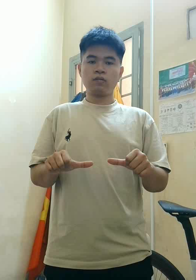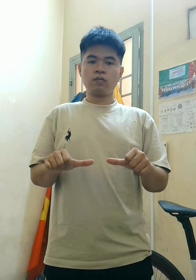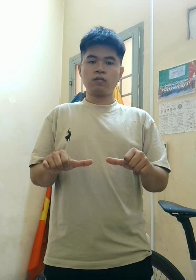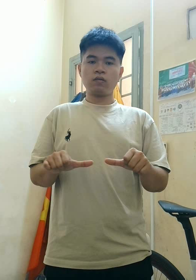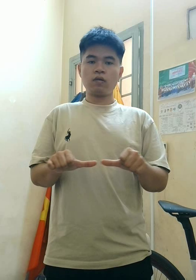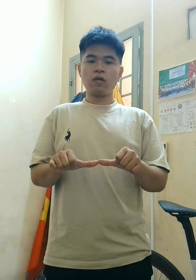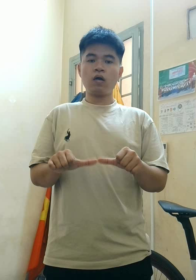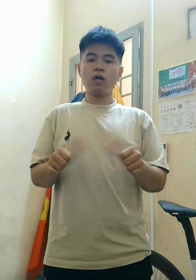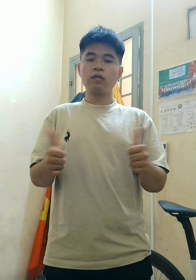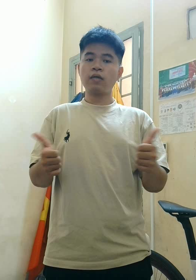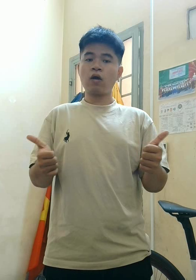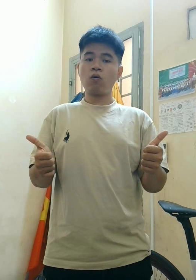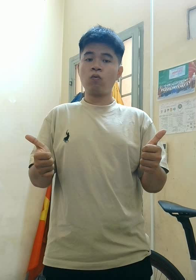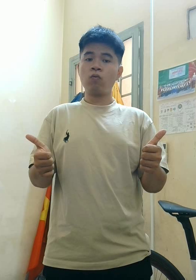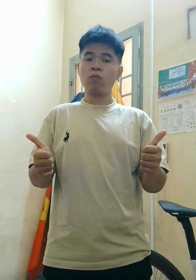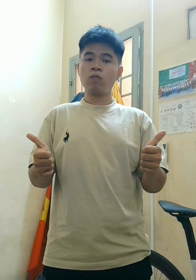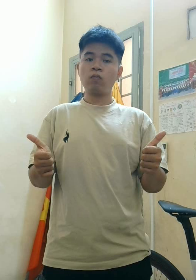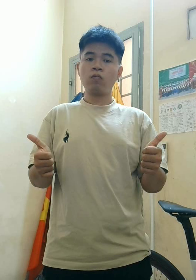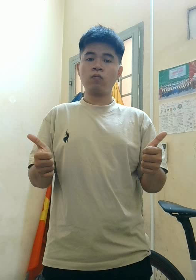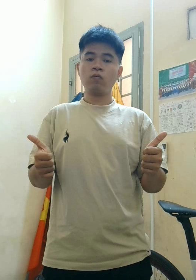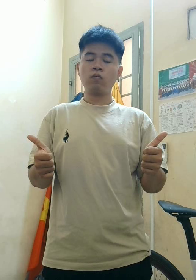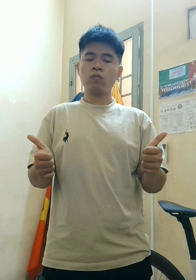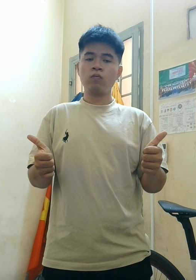o dau